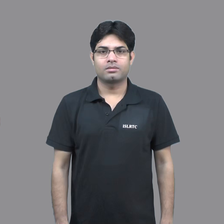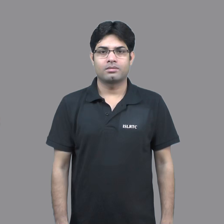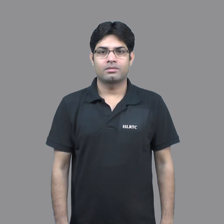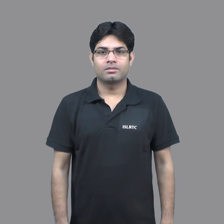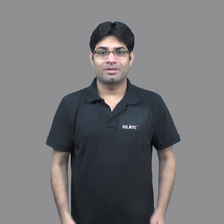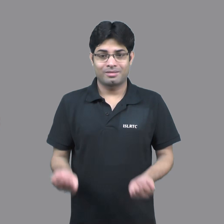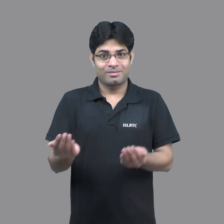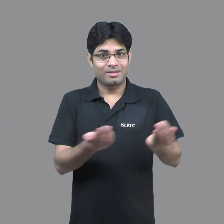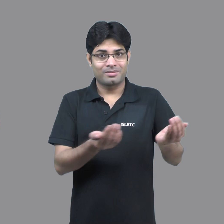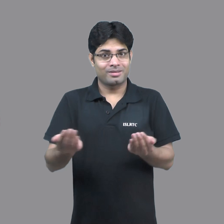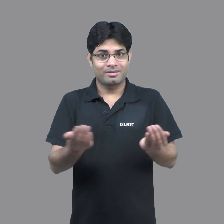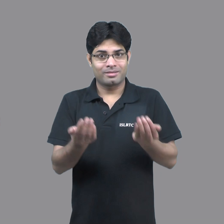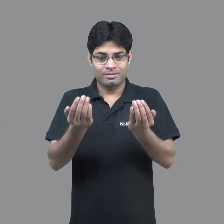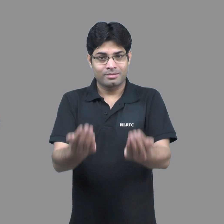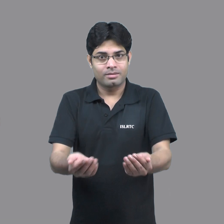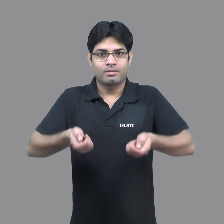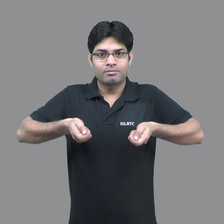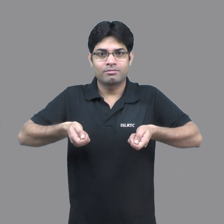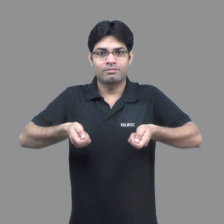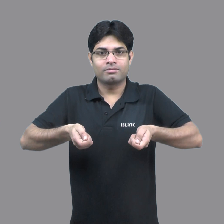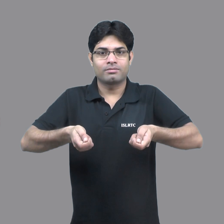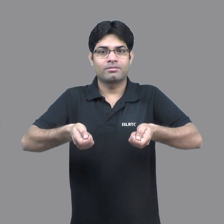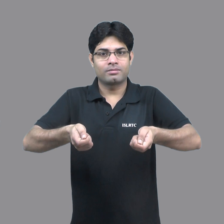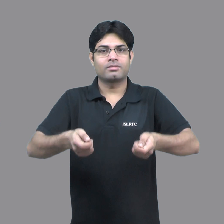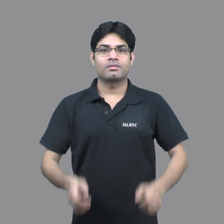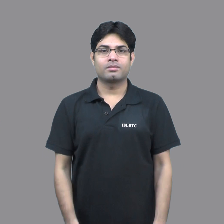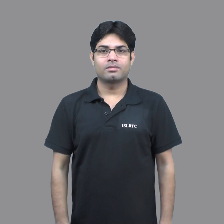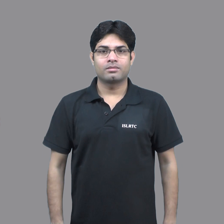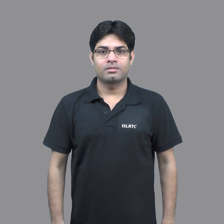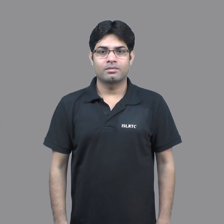Pram